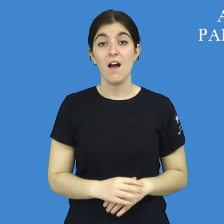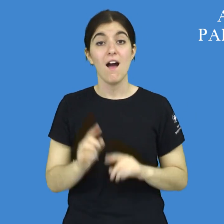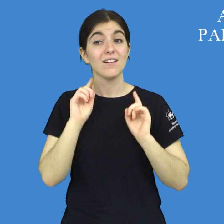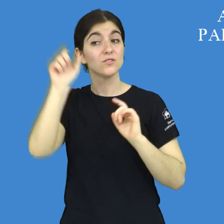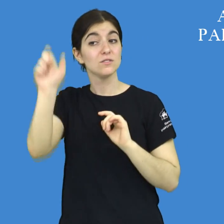caso